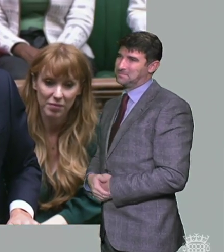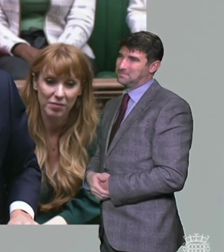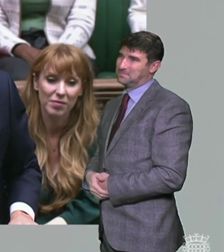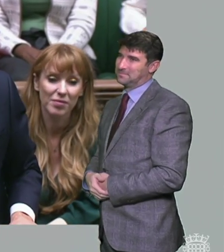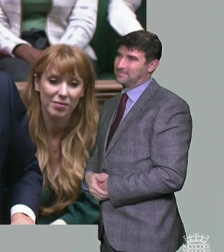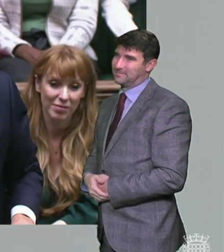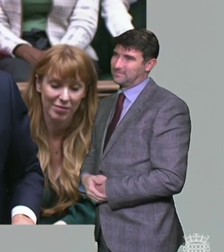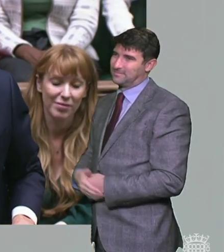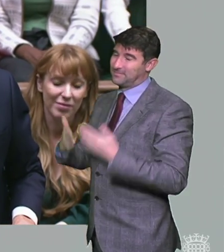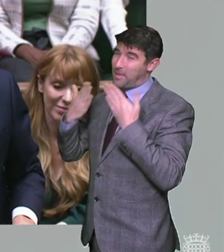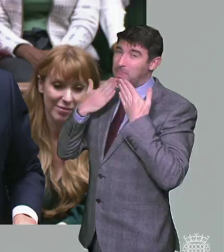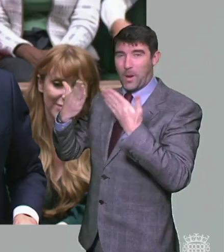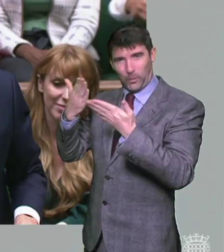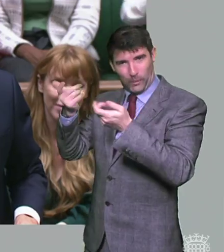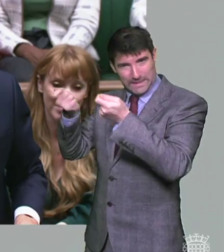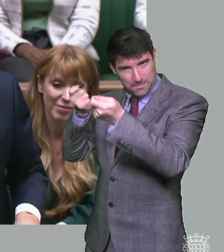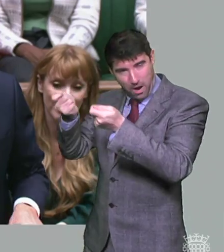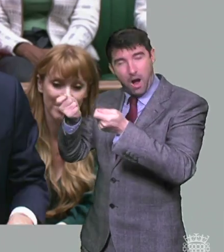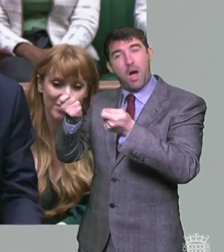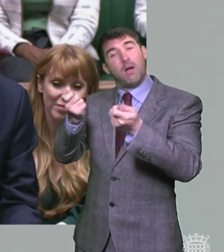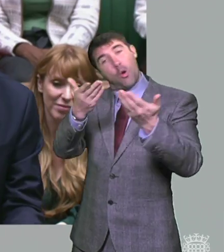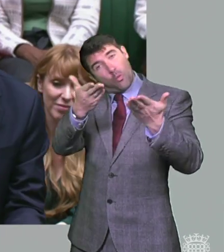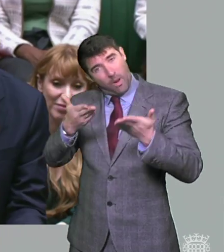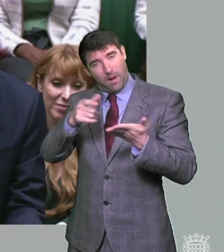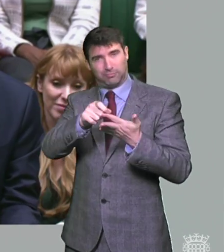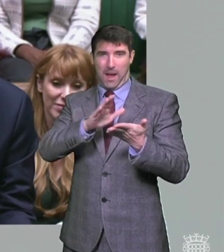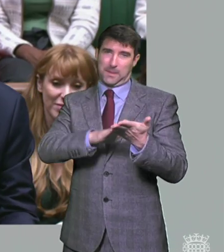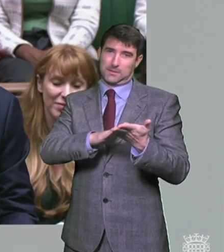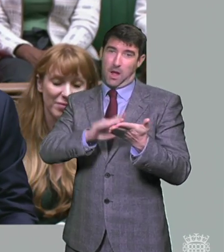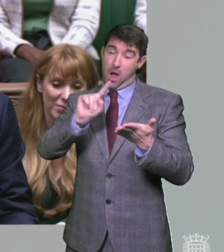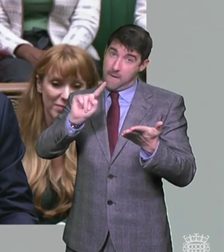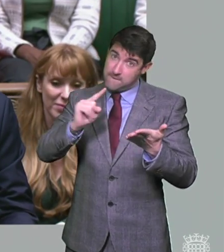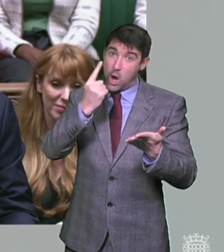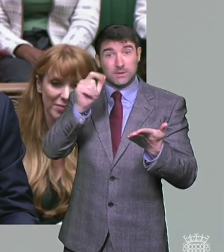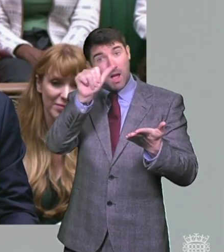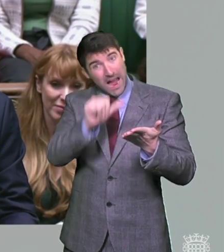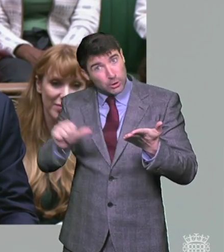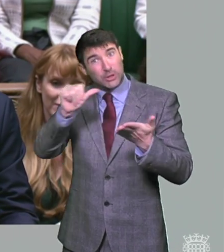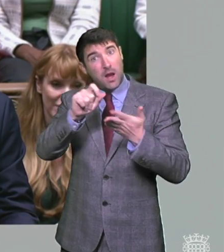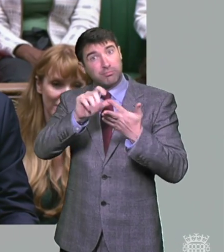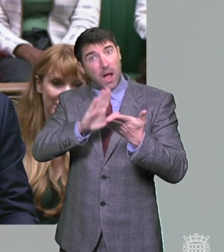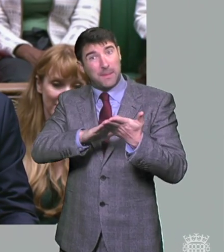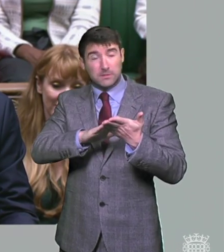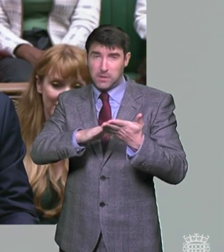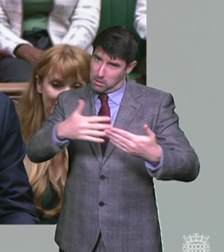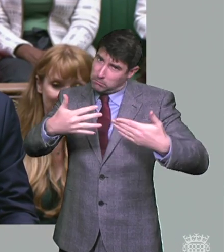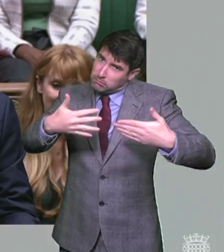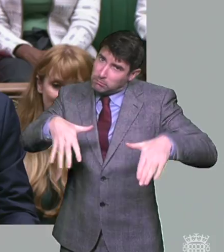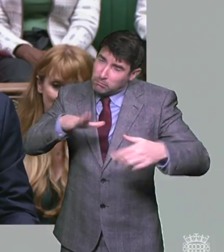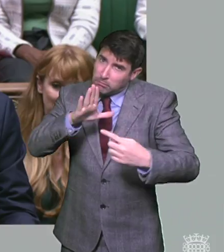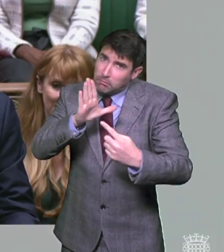May I welcome the Prime Minister? The first British Asian Prime Minister is a significant moment in our national story.